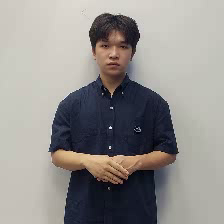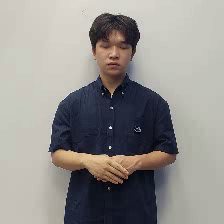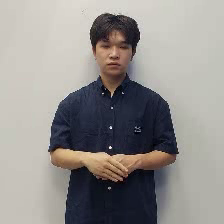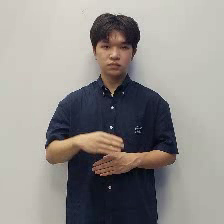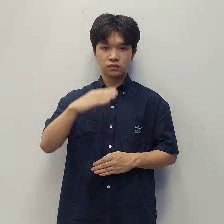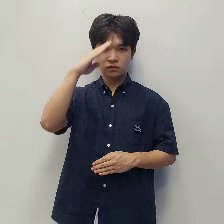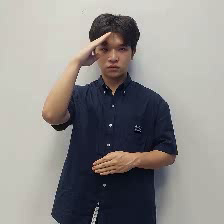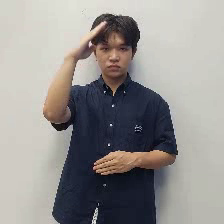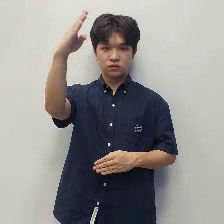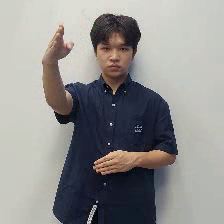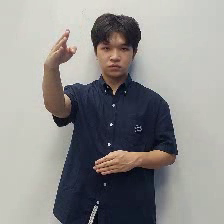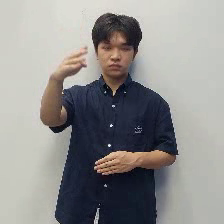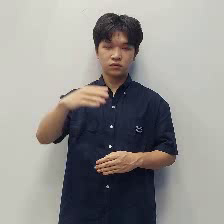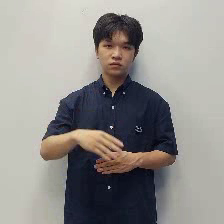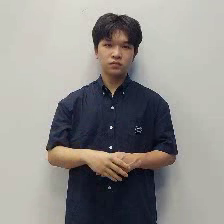Chào